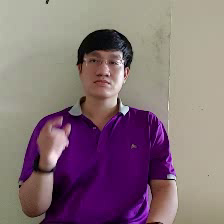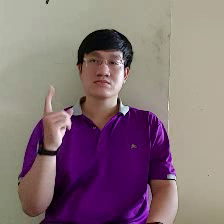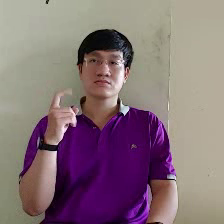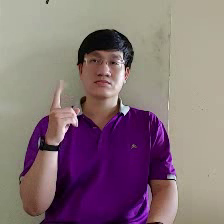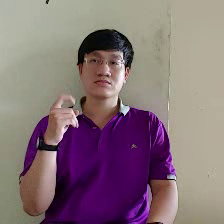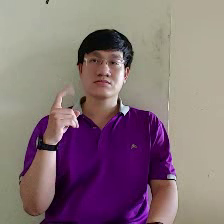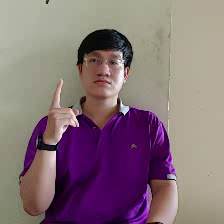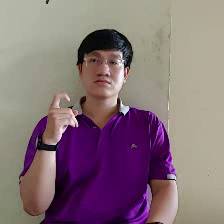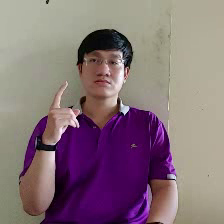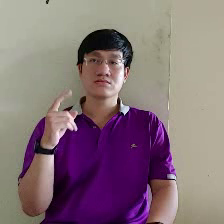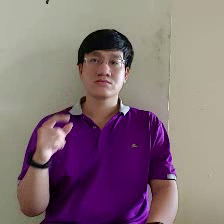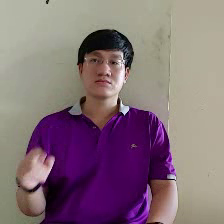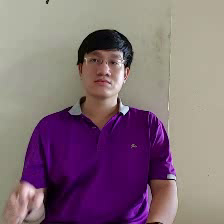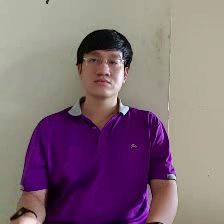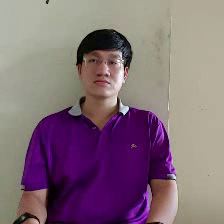Đâu